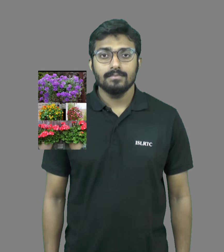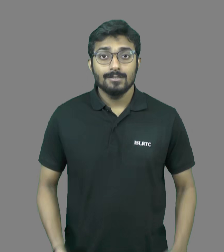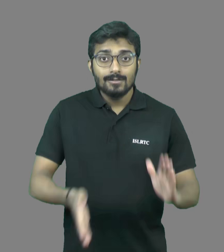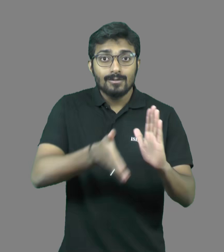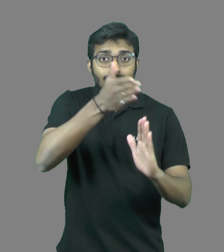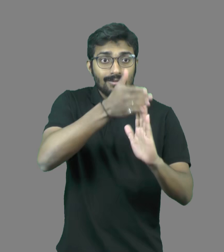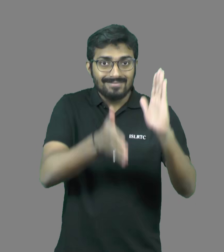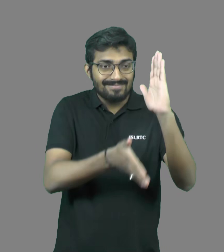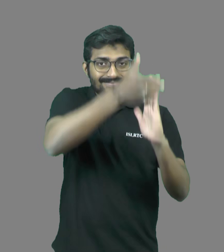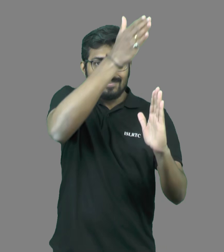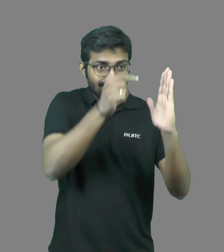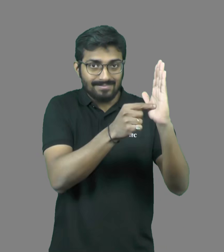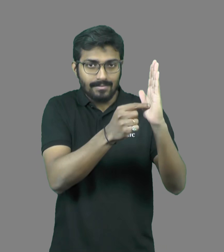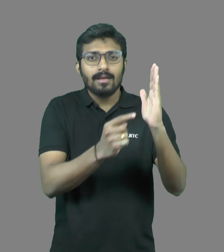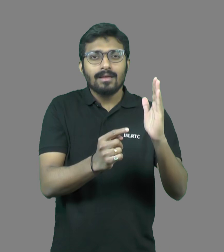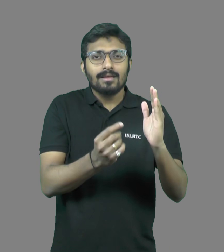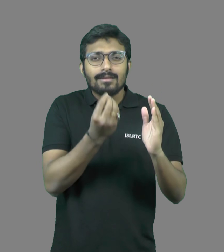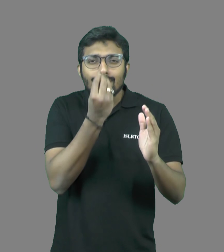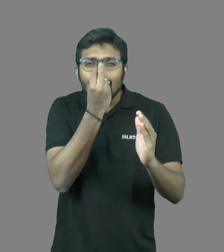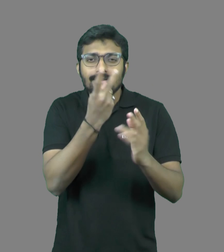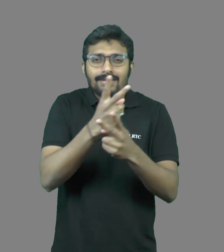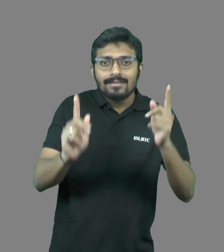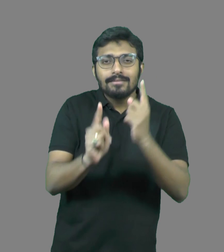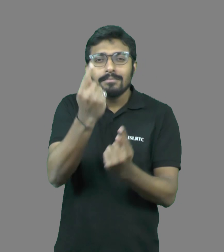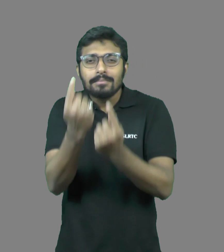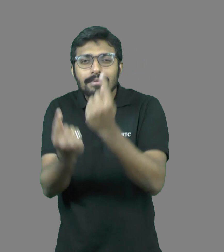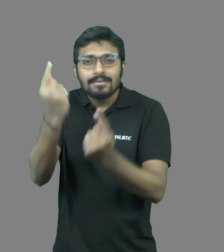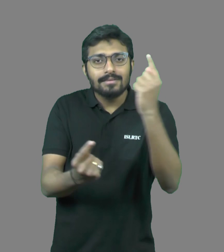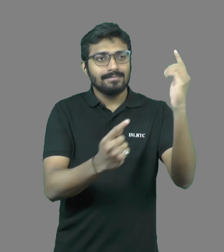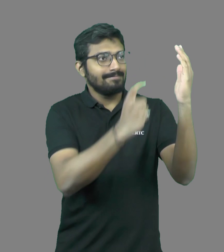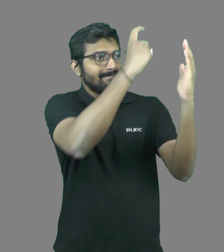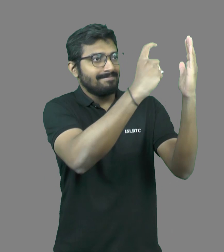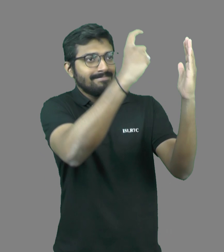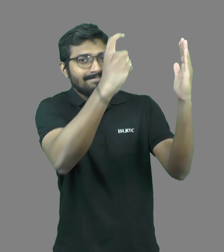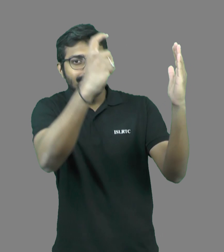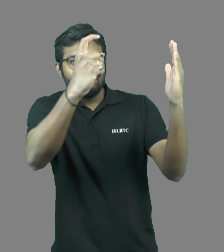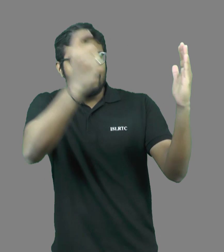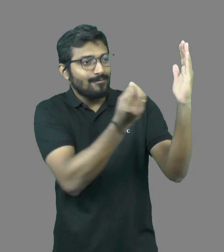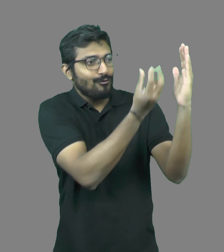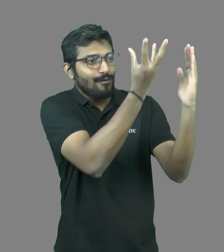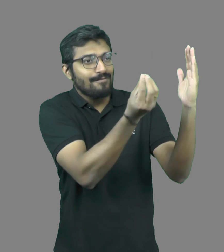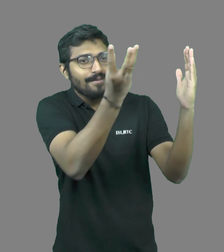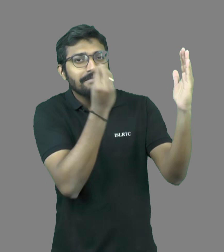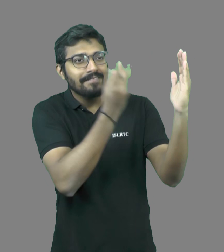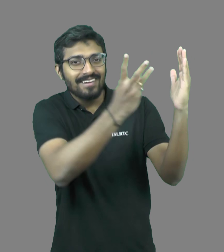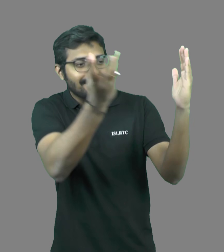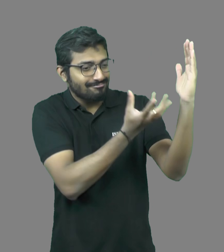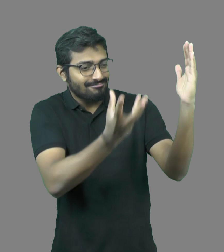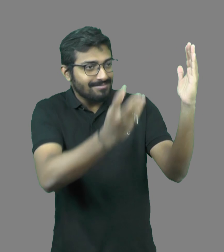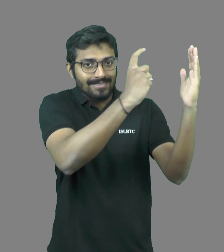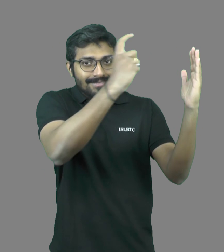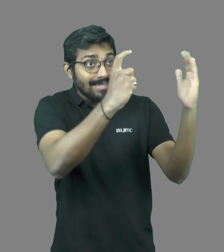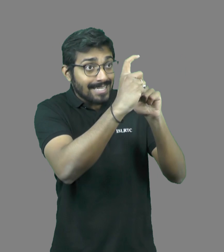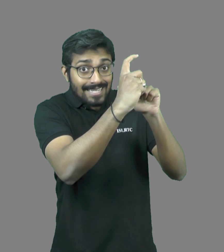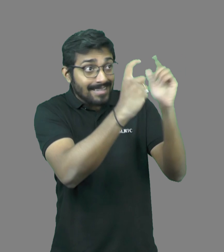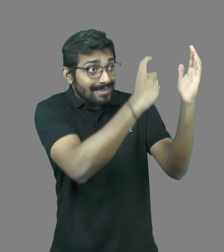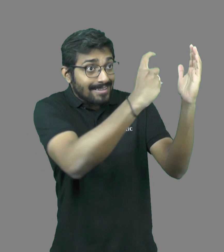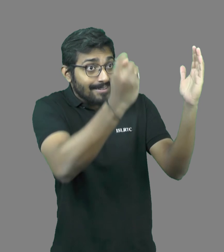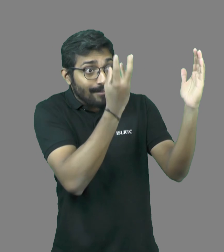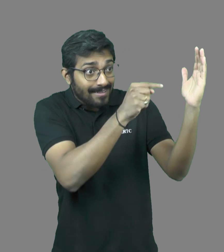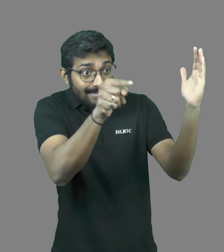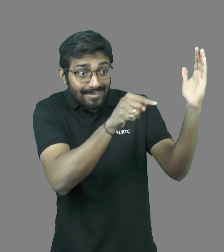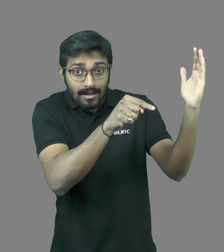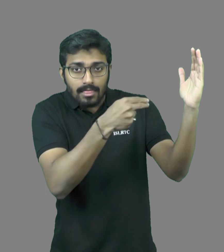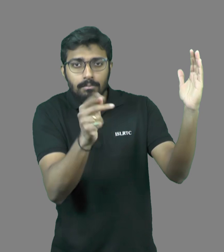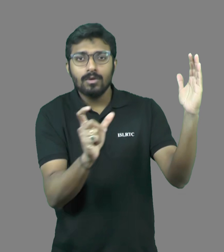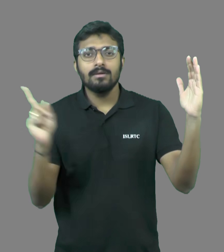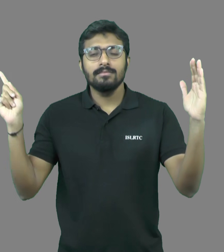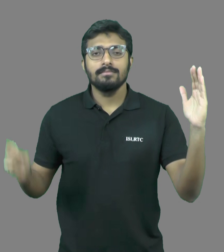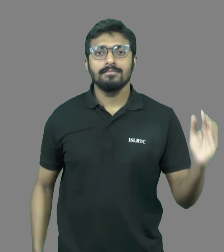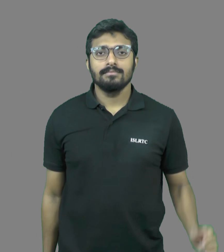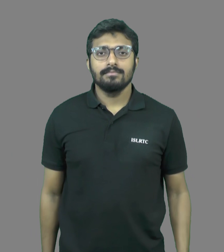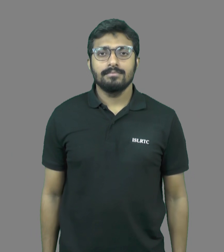Flower For Hanging Baskets